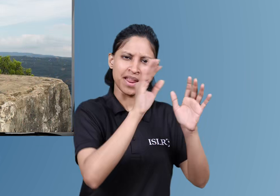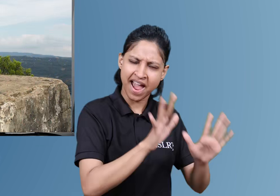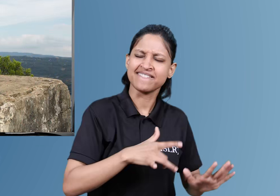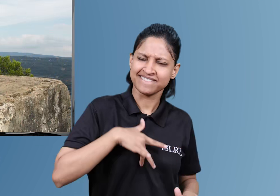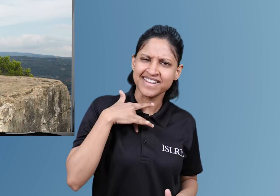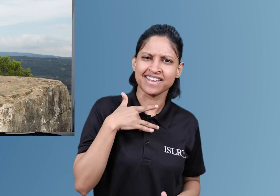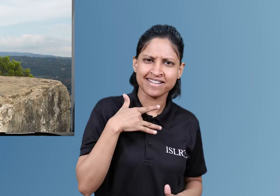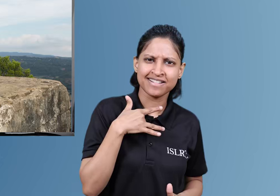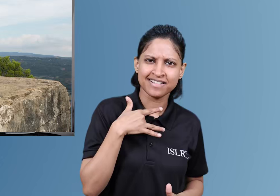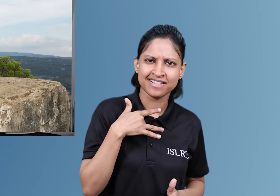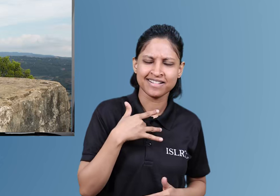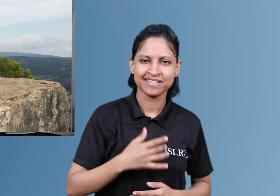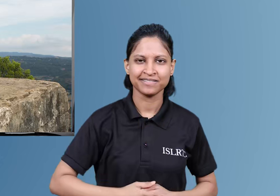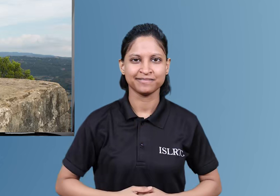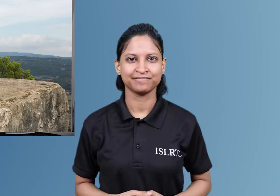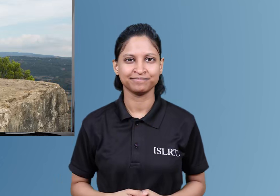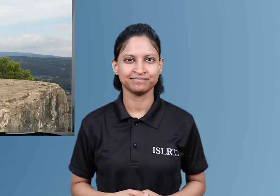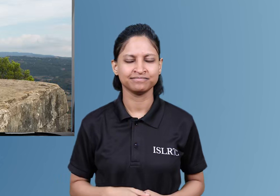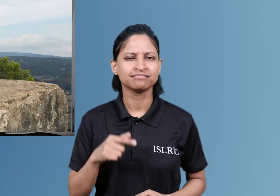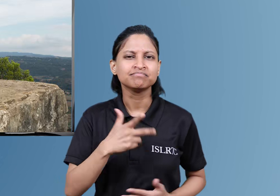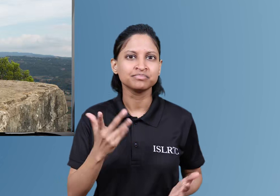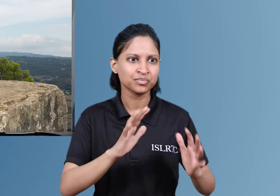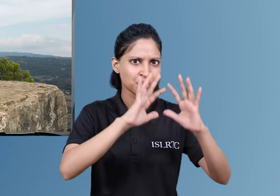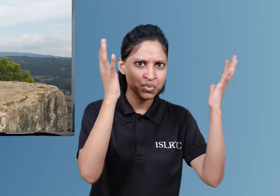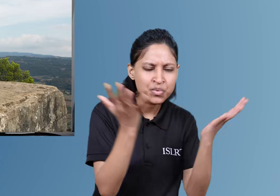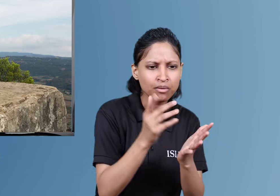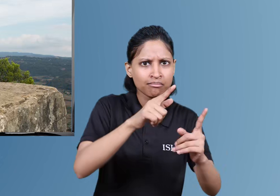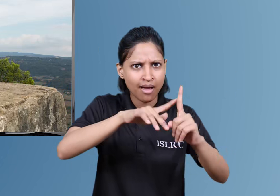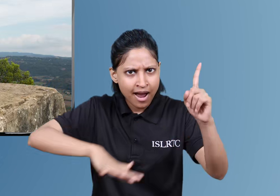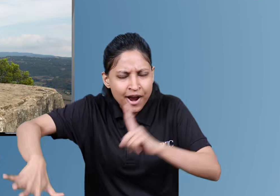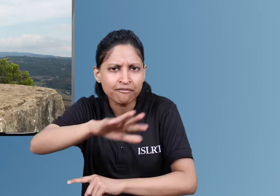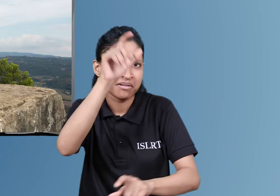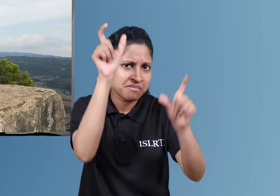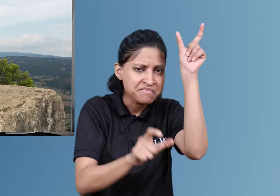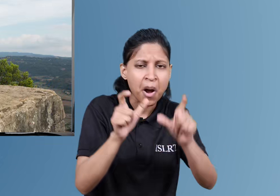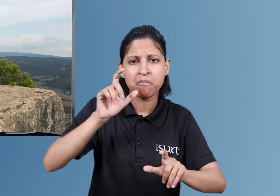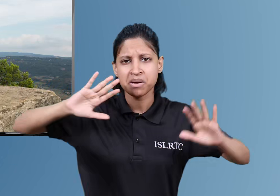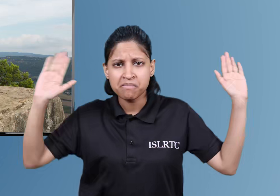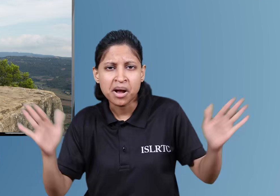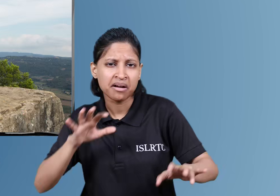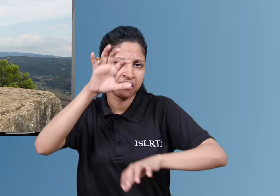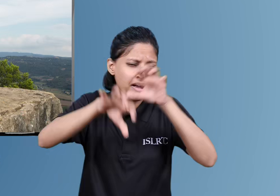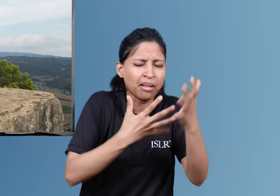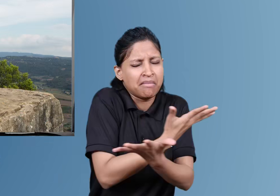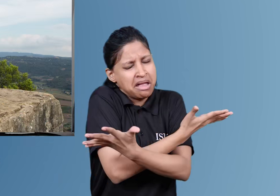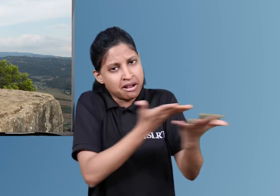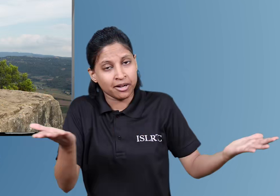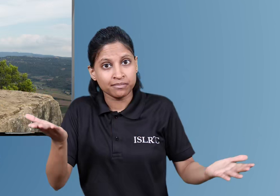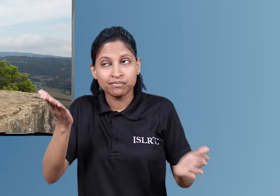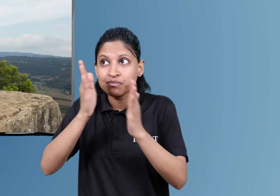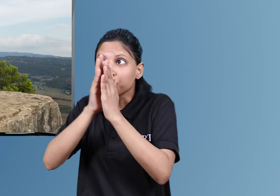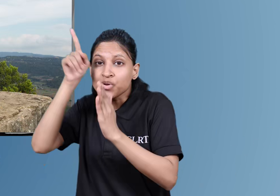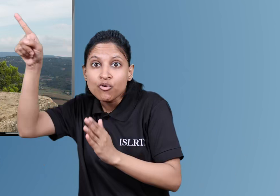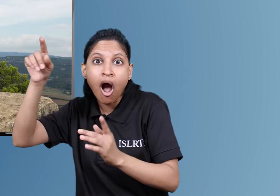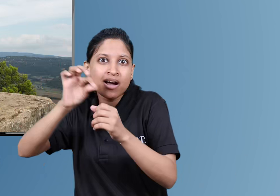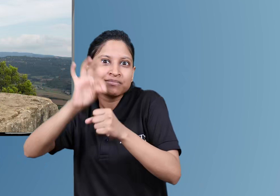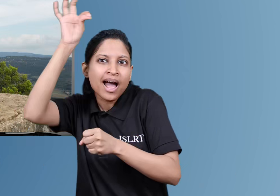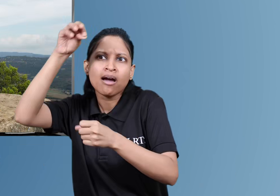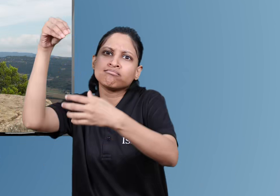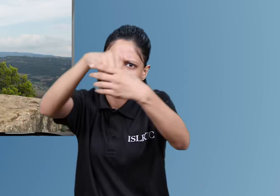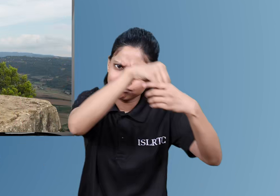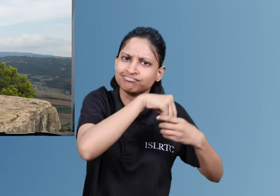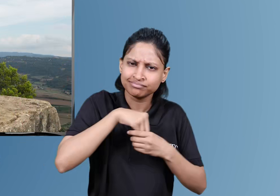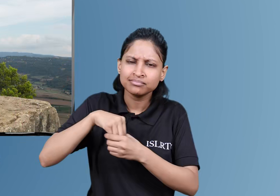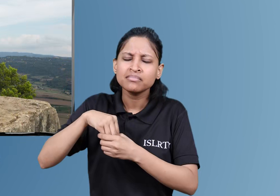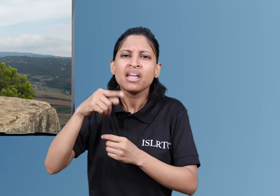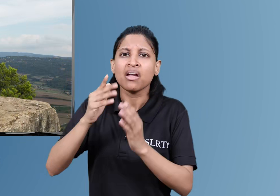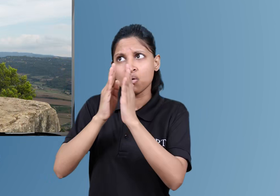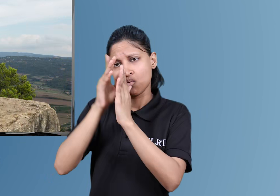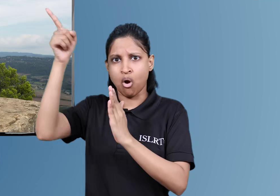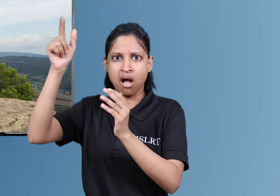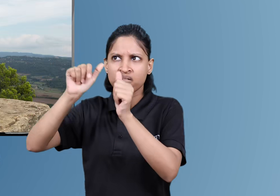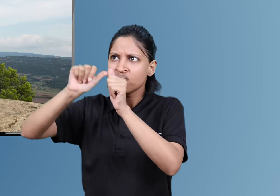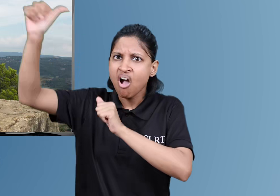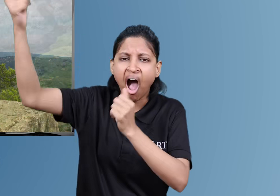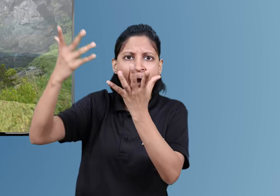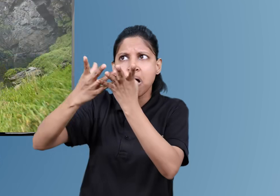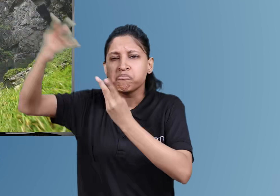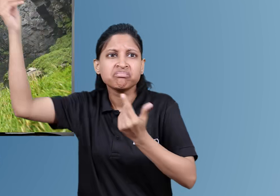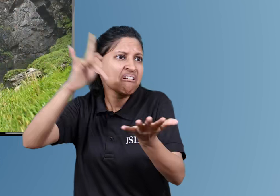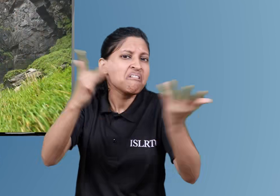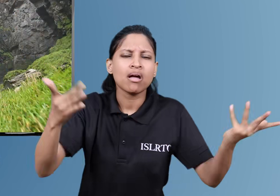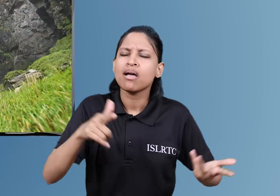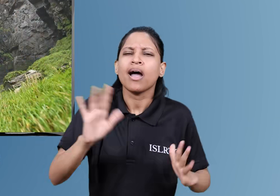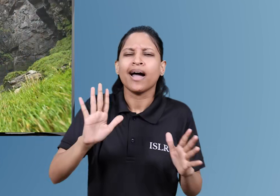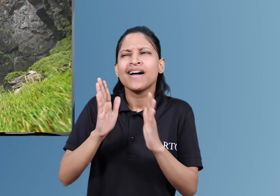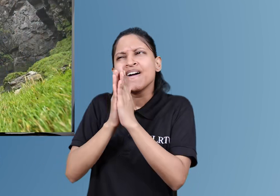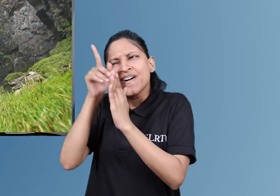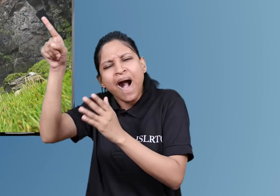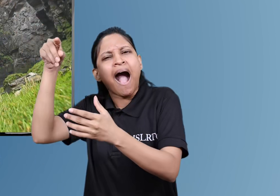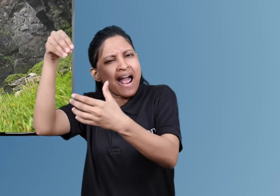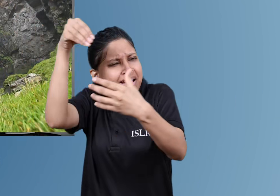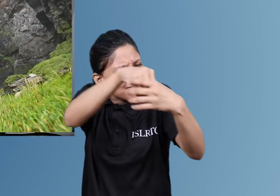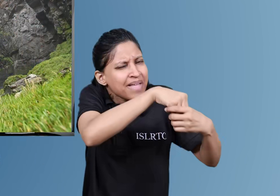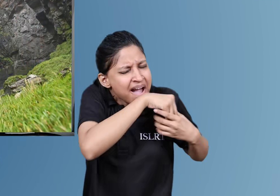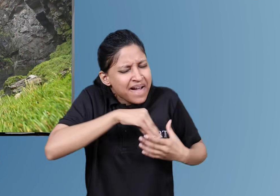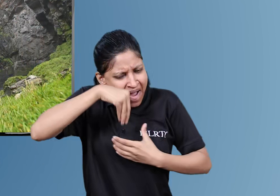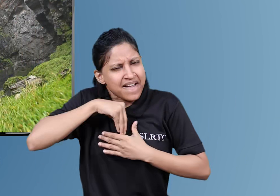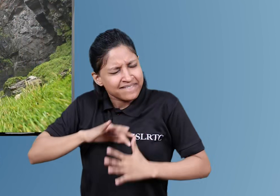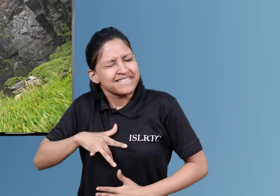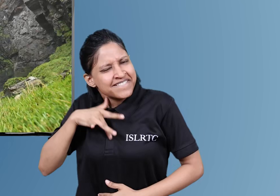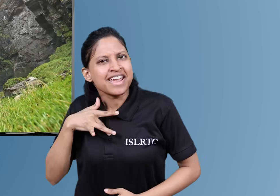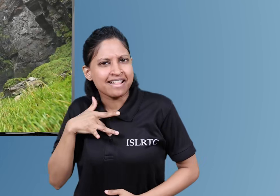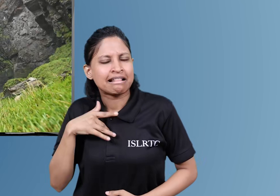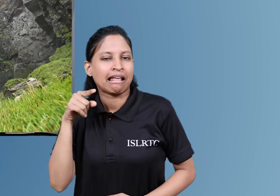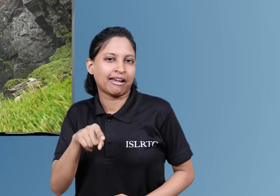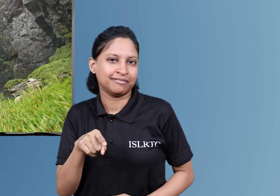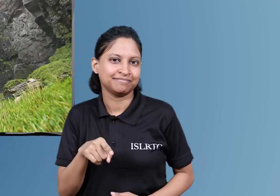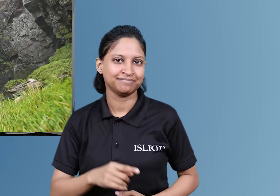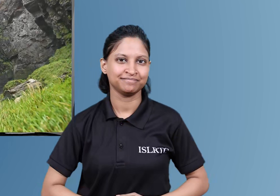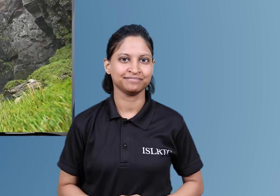Immanence The idea that God is present in the world, including in nature, as well as in people, birds, and animals. God's spirit is in everything; He is not separate, and we can feel his presence within all.